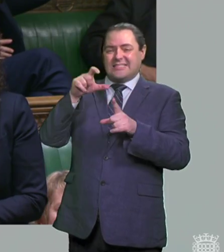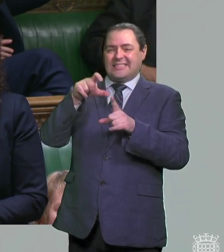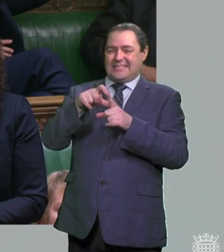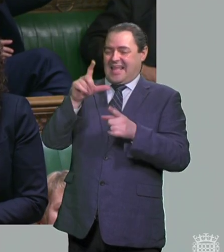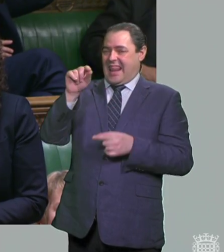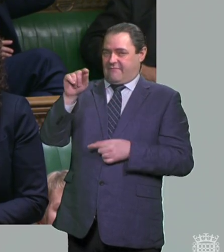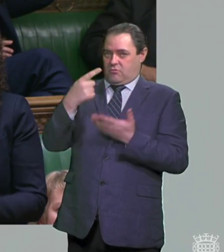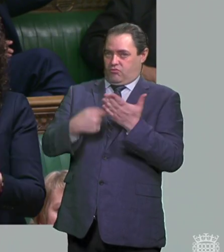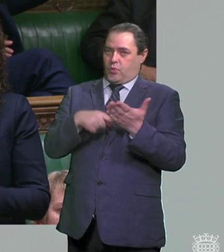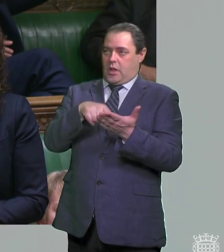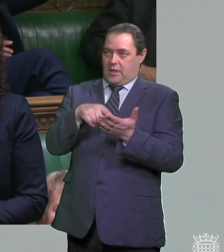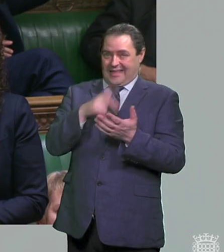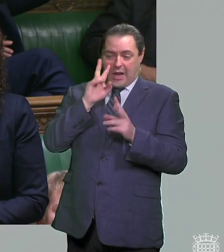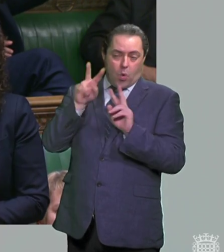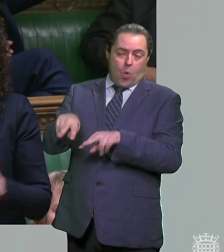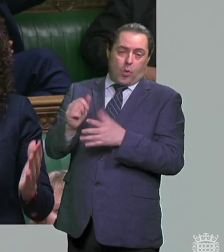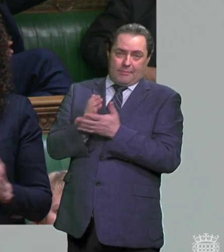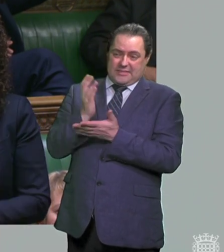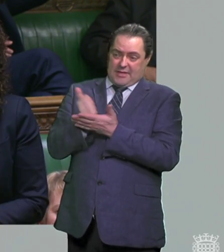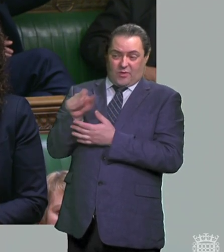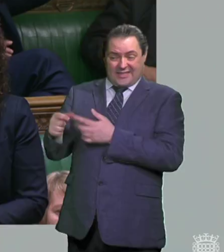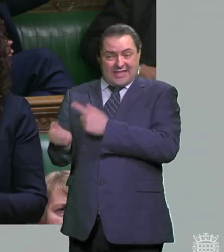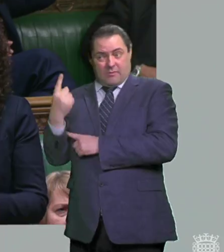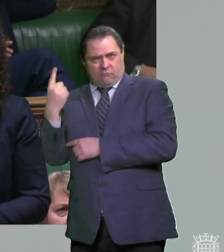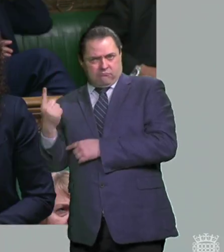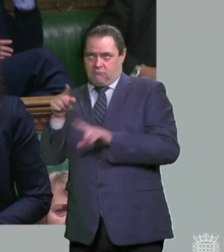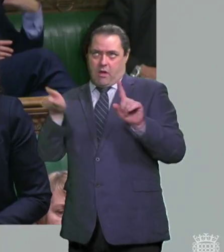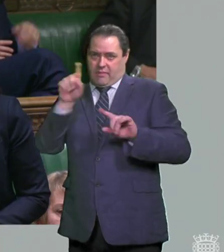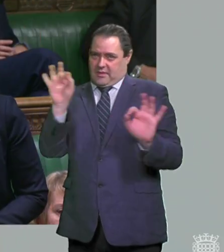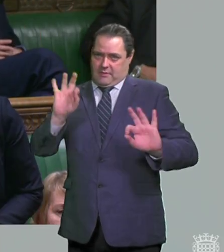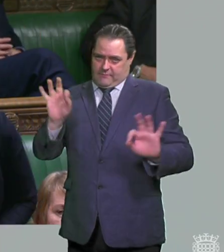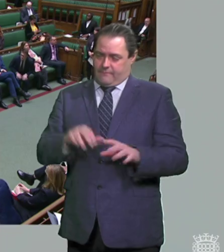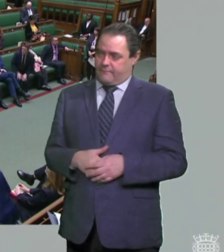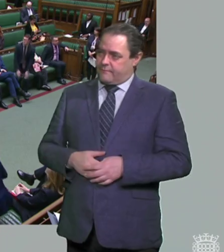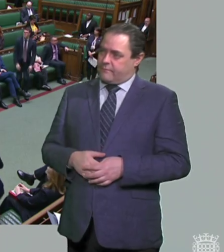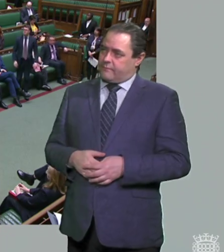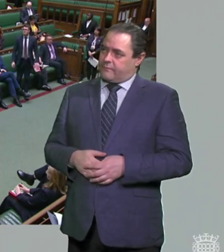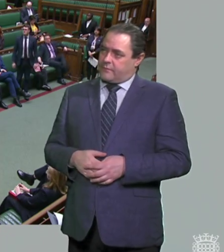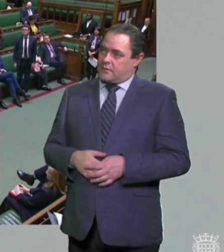Will the Government commit to looking at this, so that other children across the UK do not need to suffer in such a way?